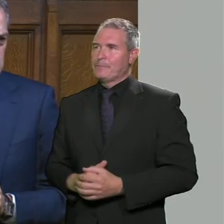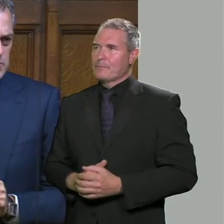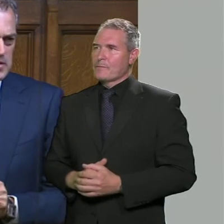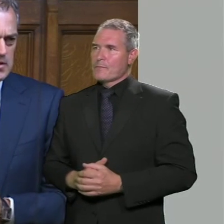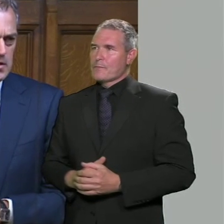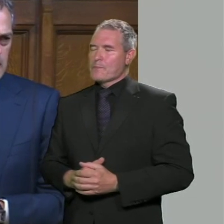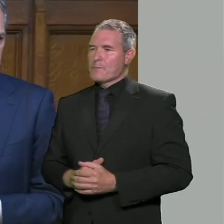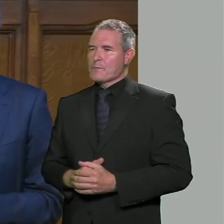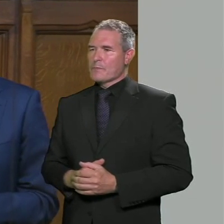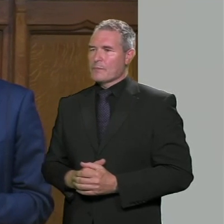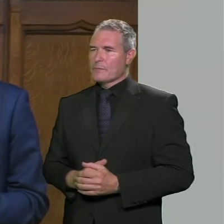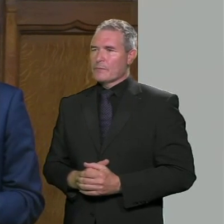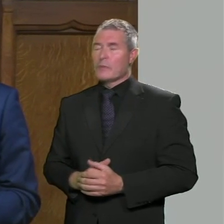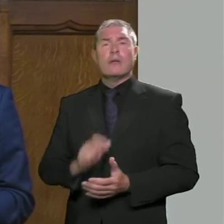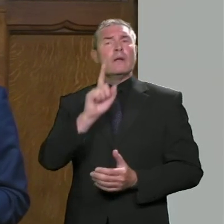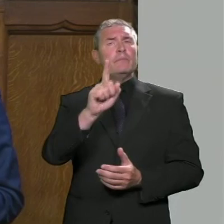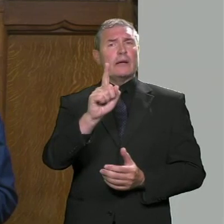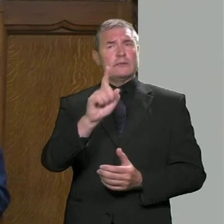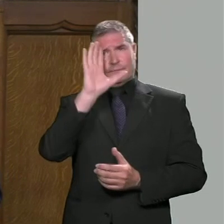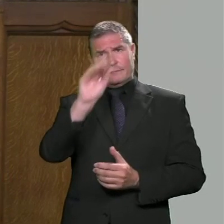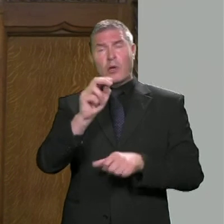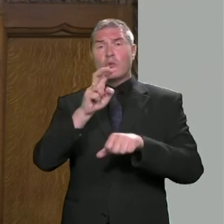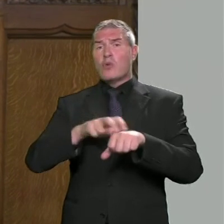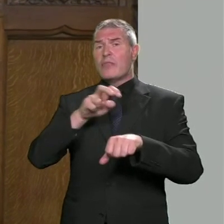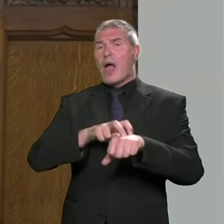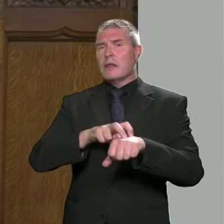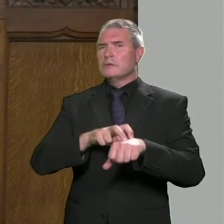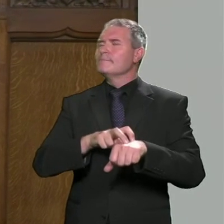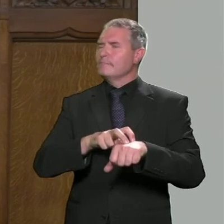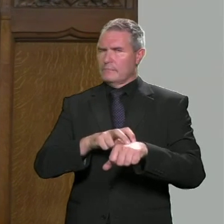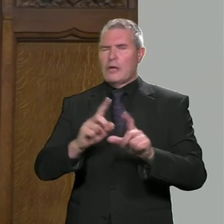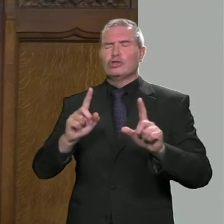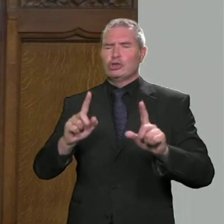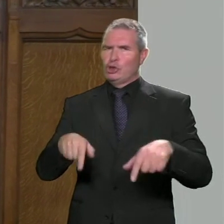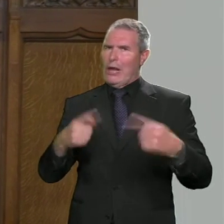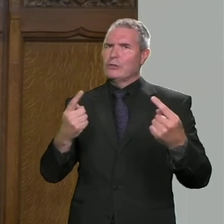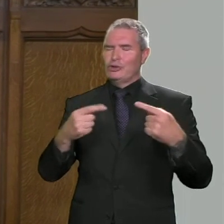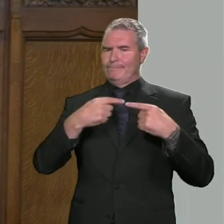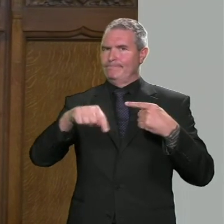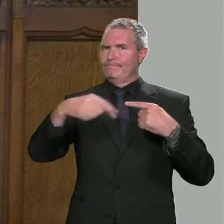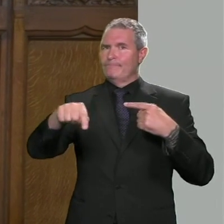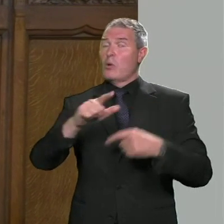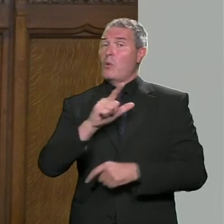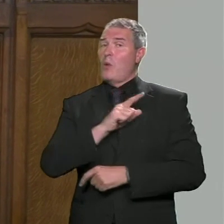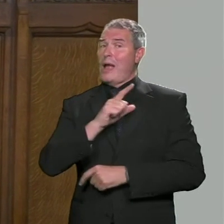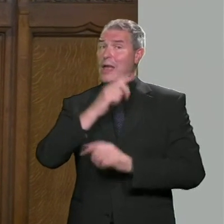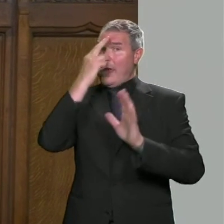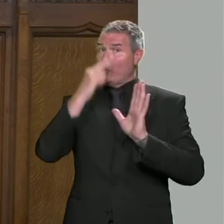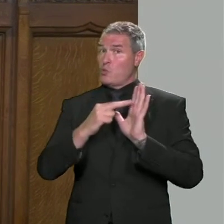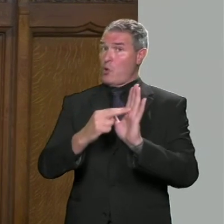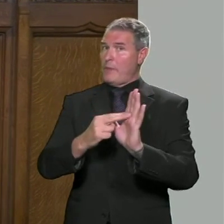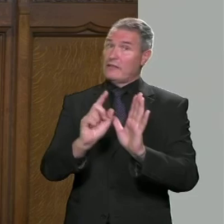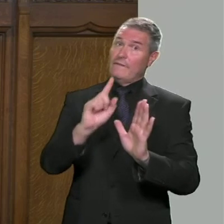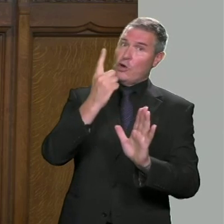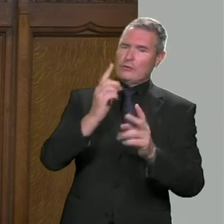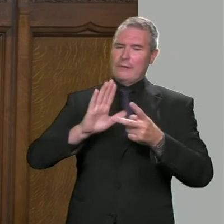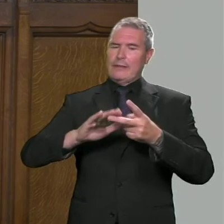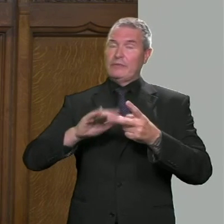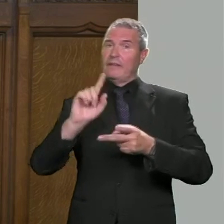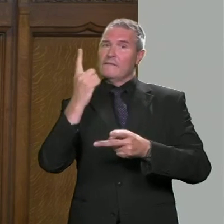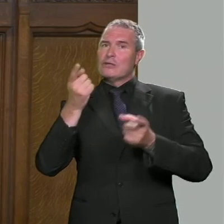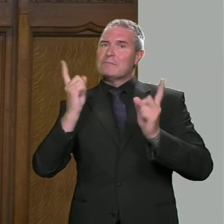Northern Ireland faces some challenges over the coming weeks in terms of nominating a First Minister and a Deputy First Minister.